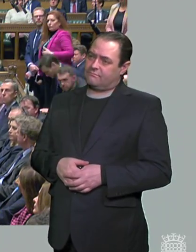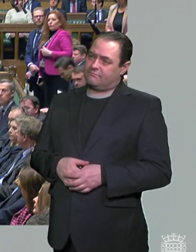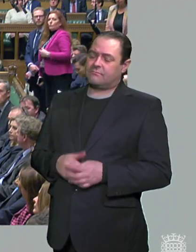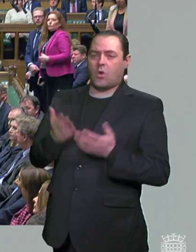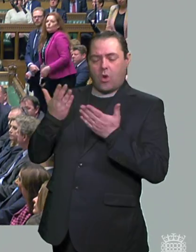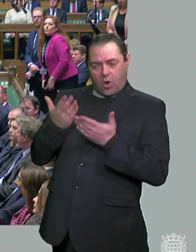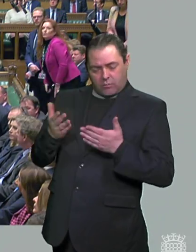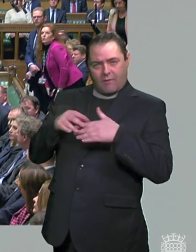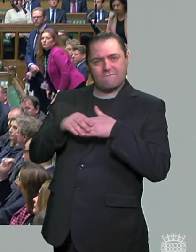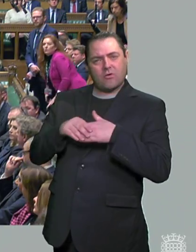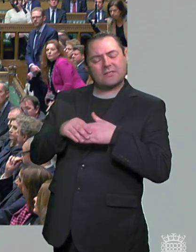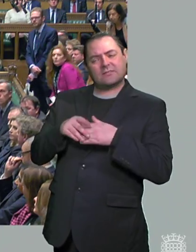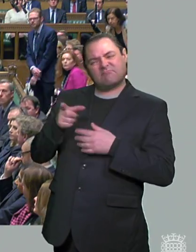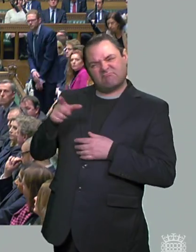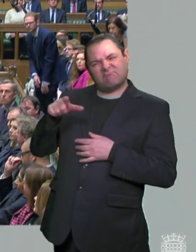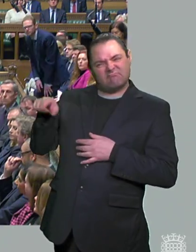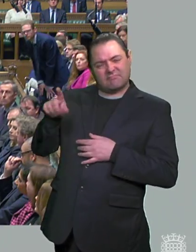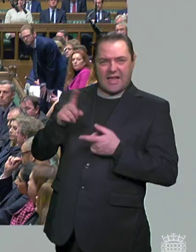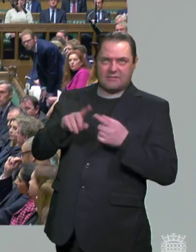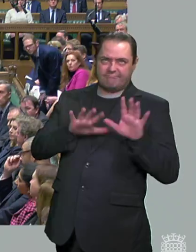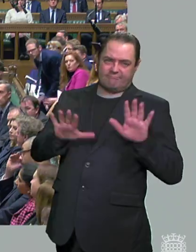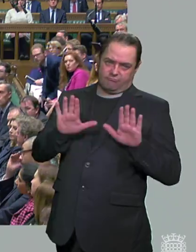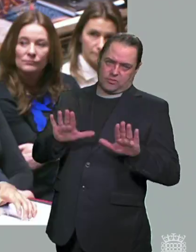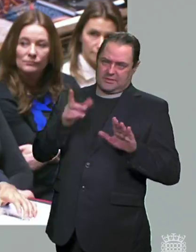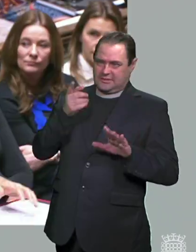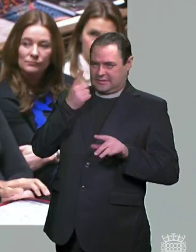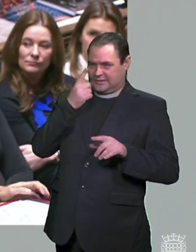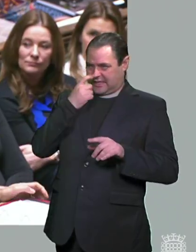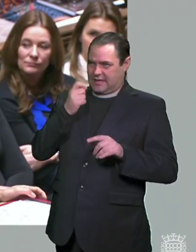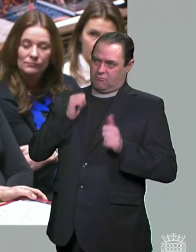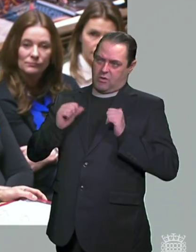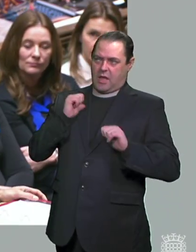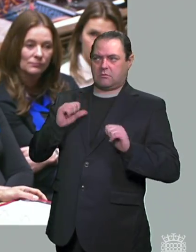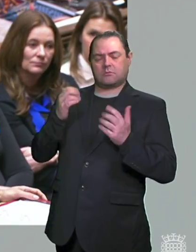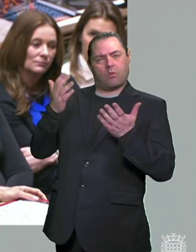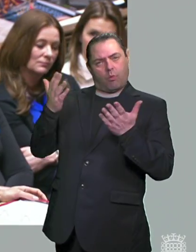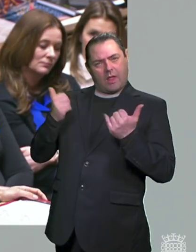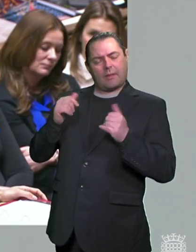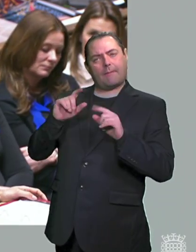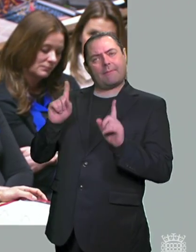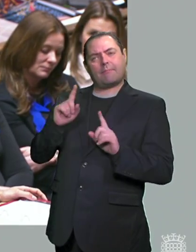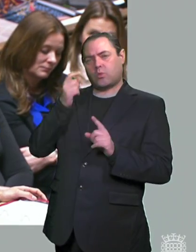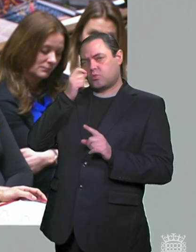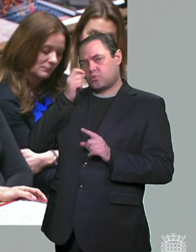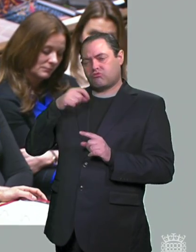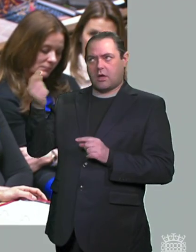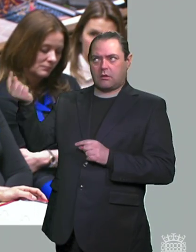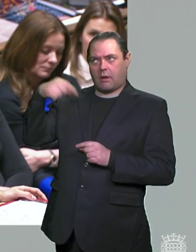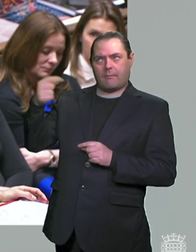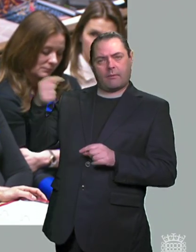My honourable Friend’s constituents and indeed the whole country can be proud of the welcome they have given to people from Ukraine over the last year.